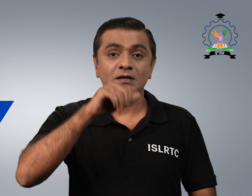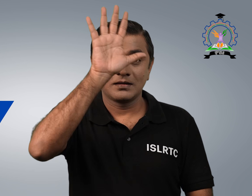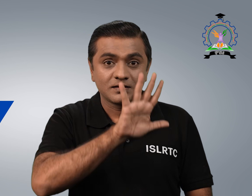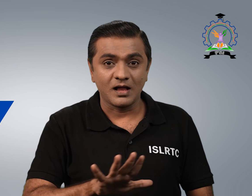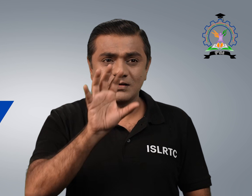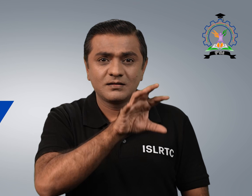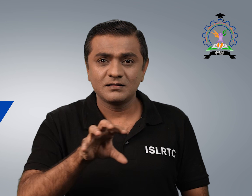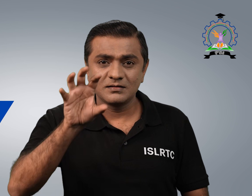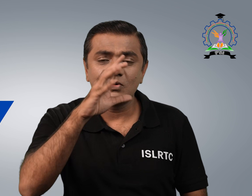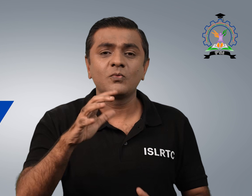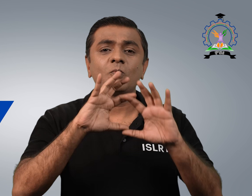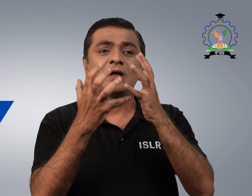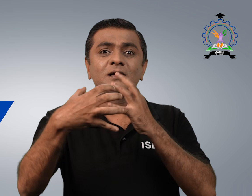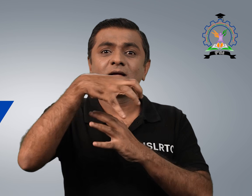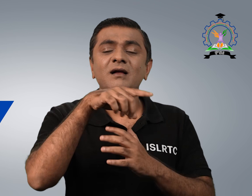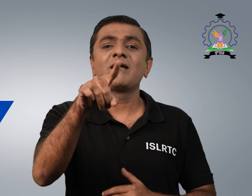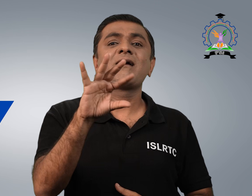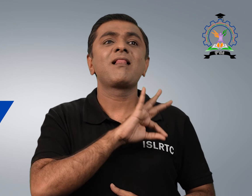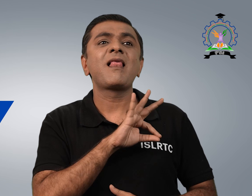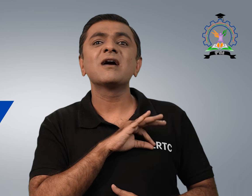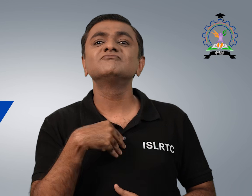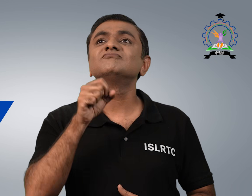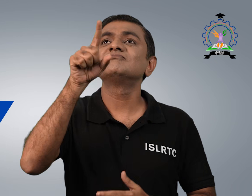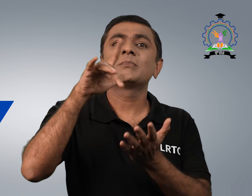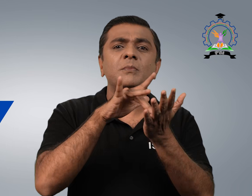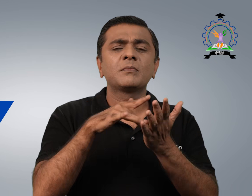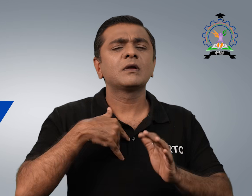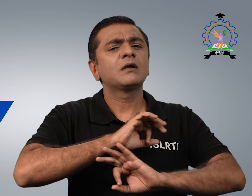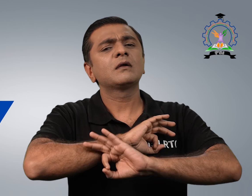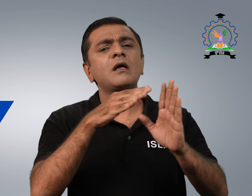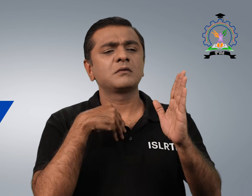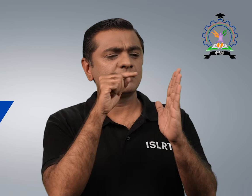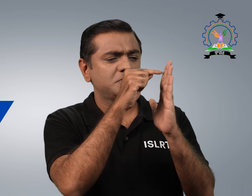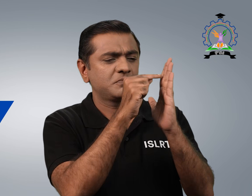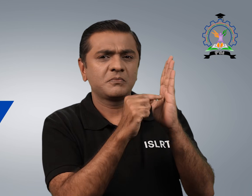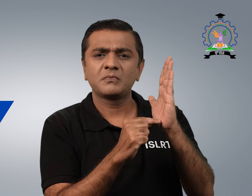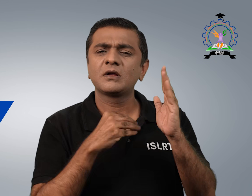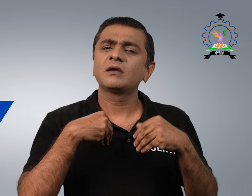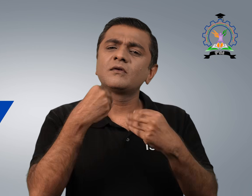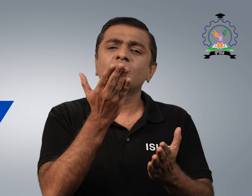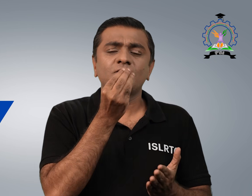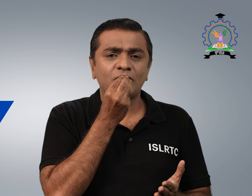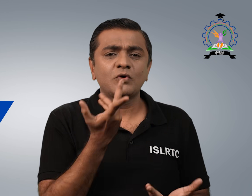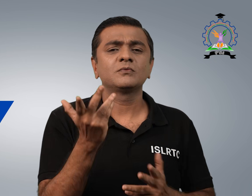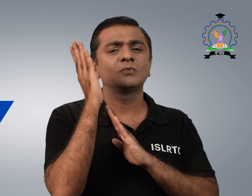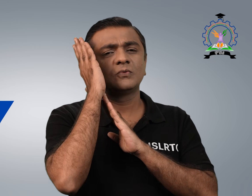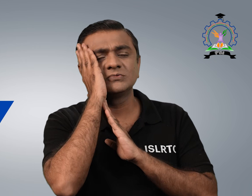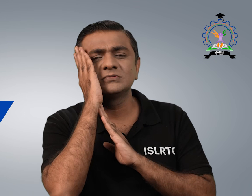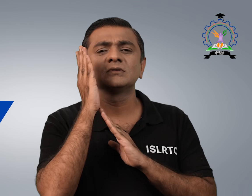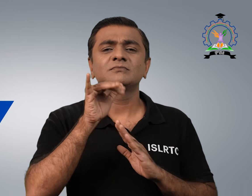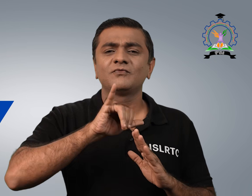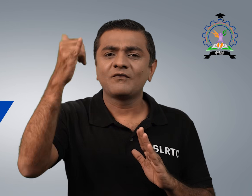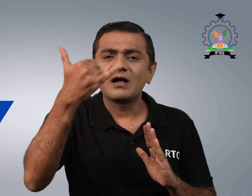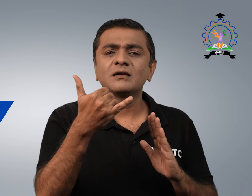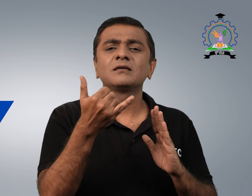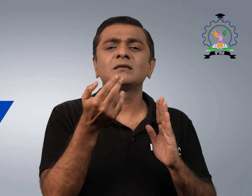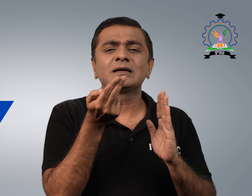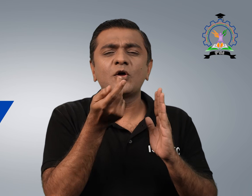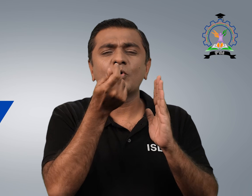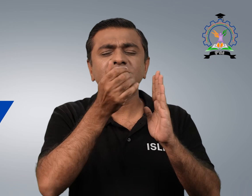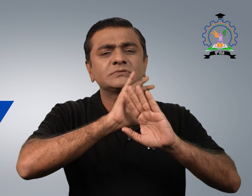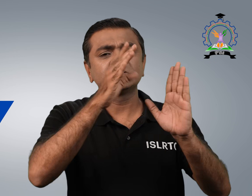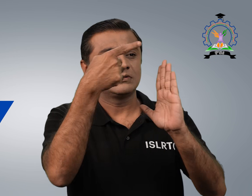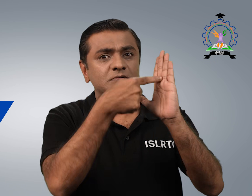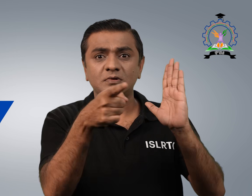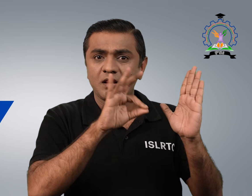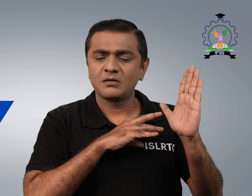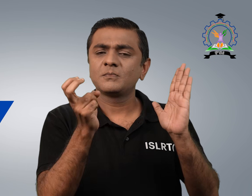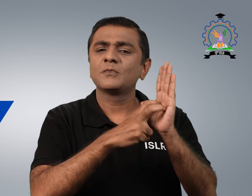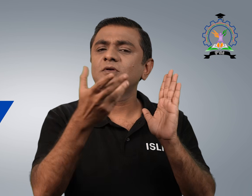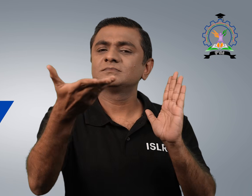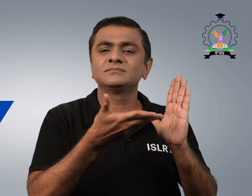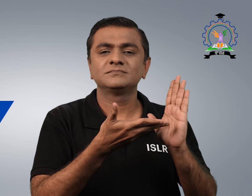It refers to booking a bundle of services for domestic or international trip which includes meals, accommodation, transportation etc at a set price.